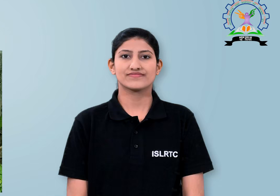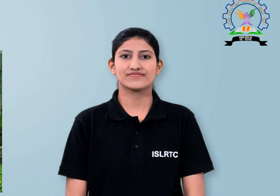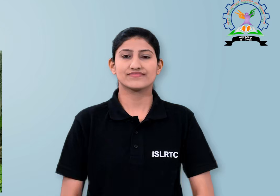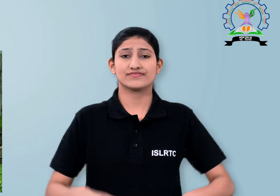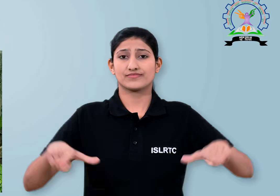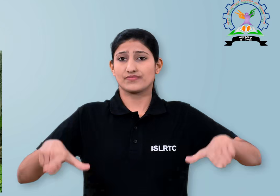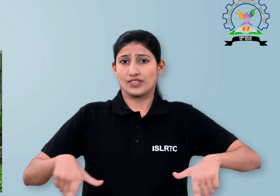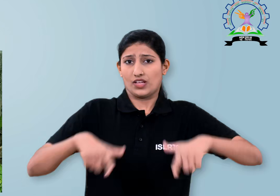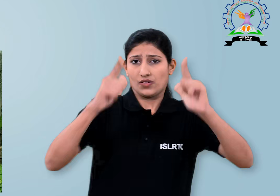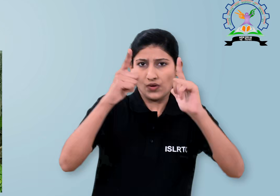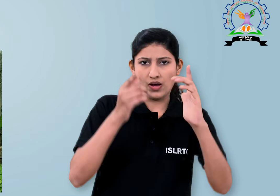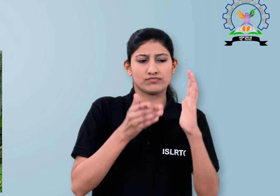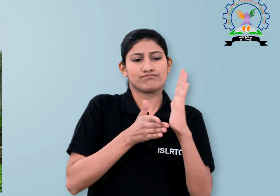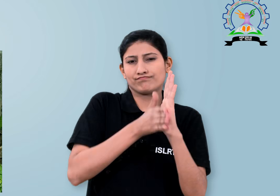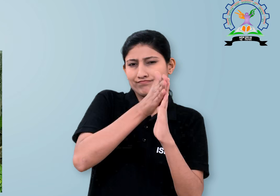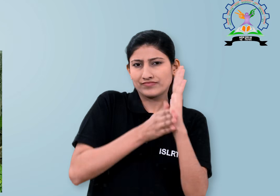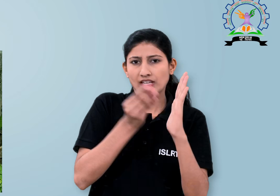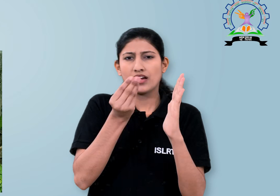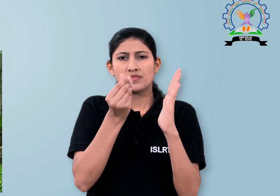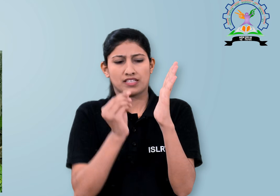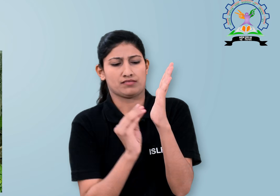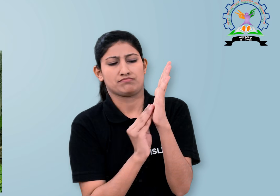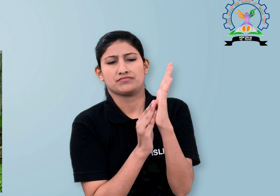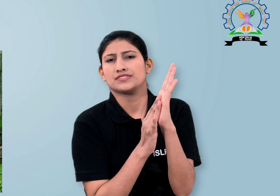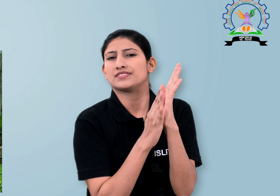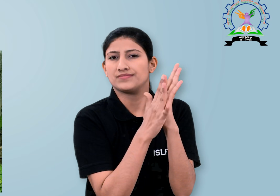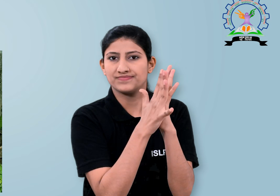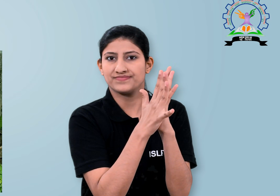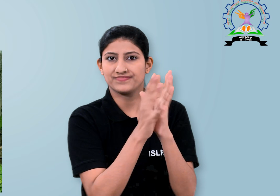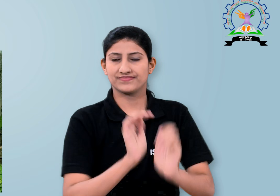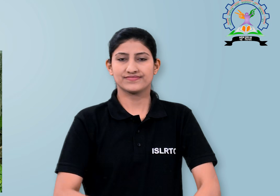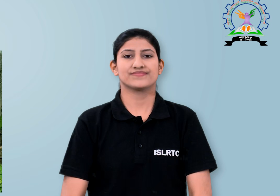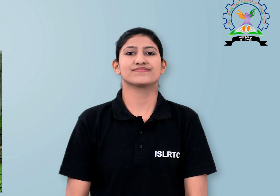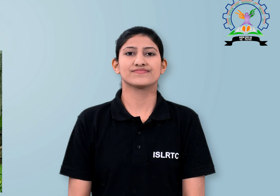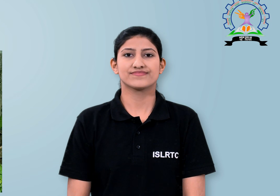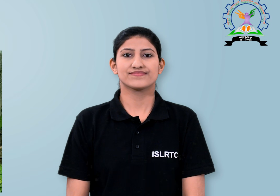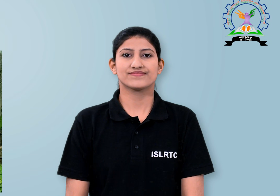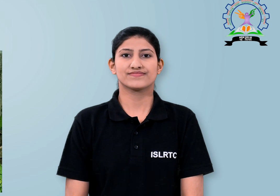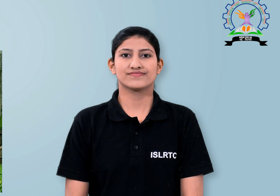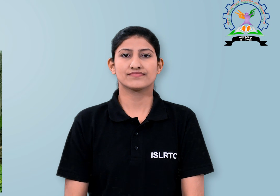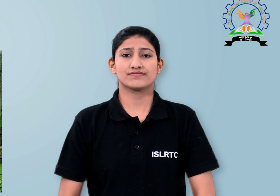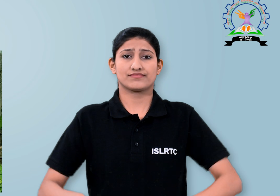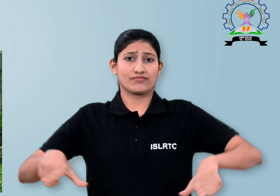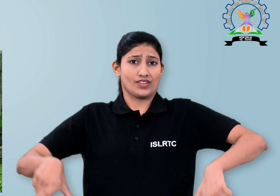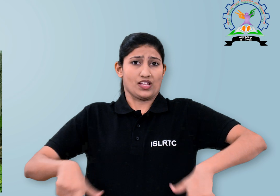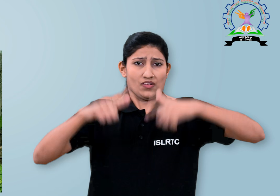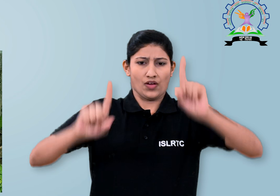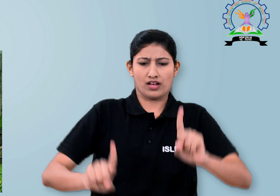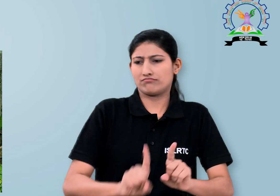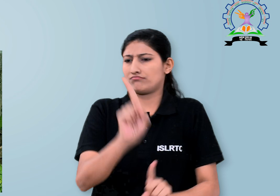Lichen